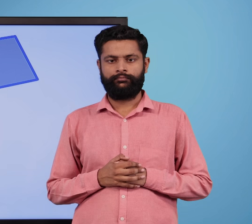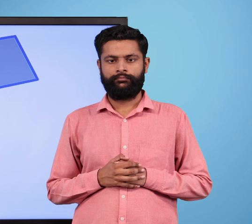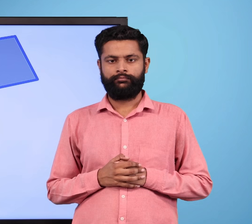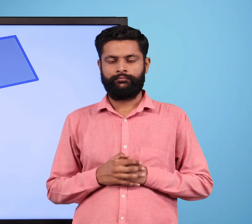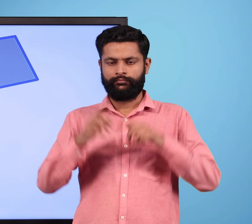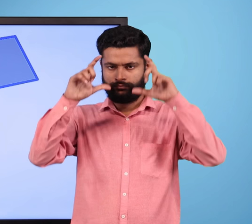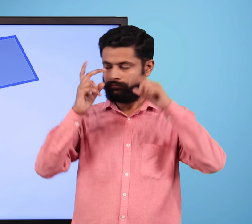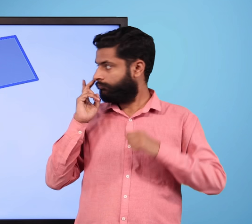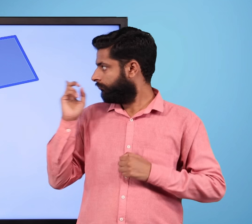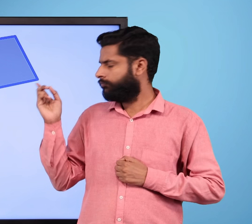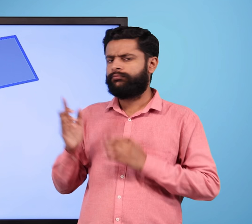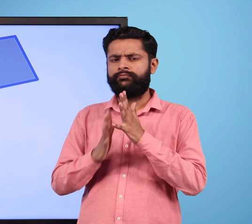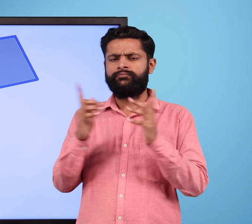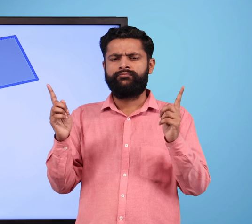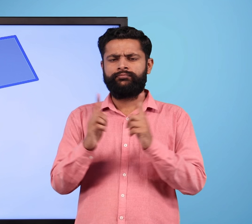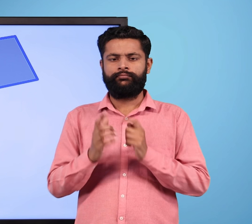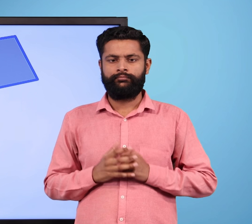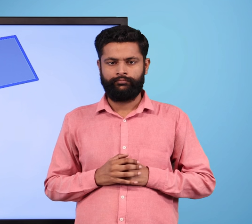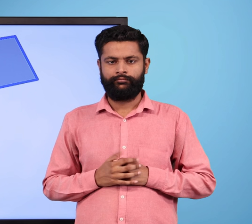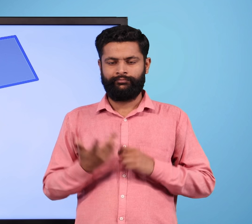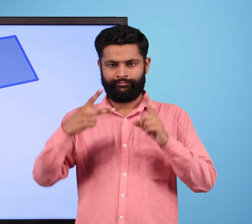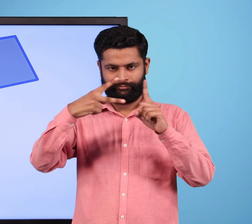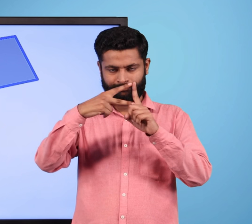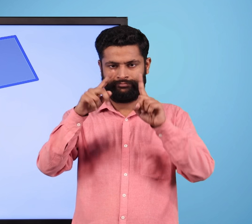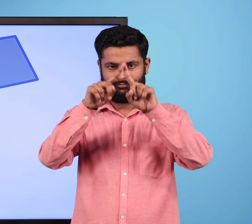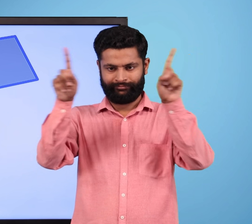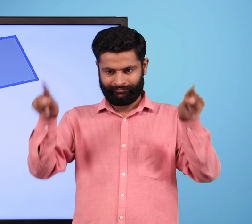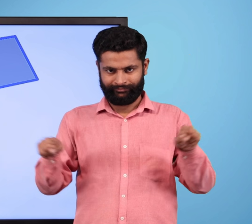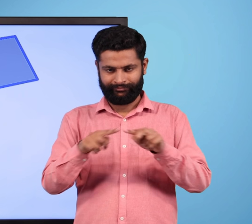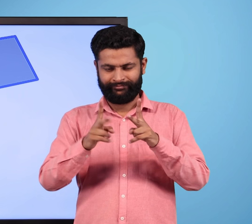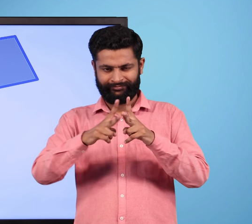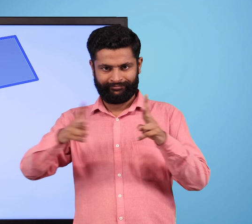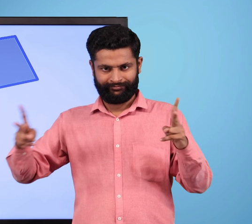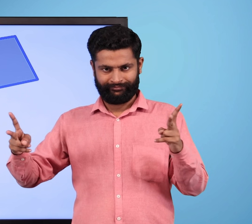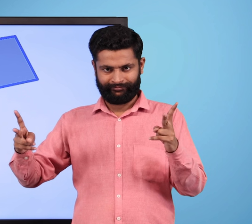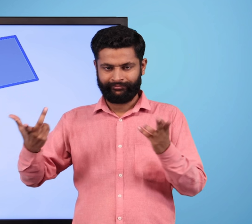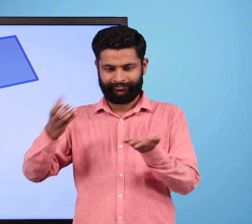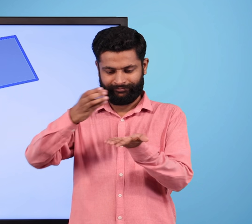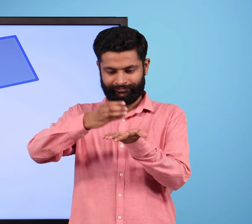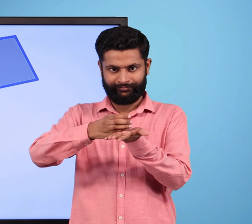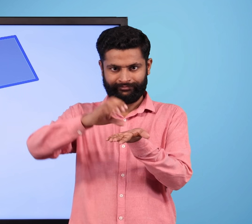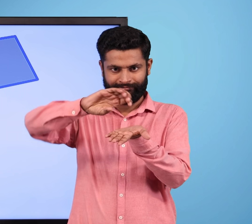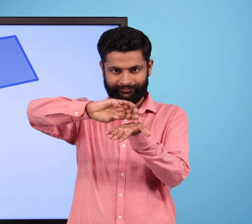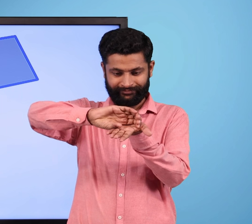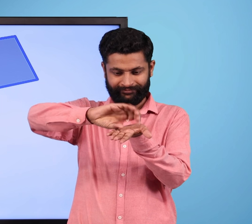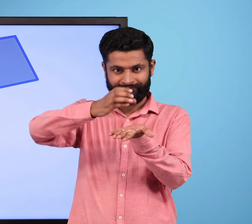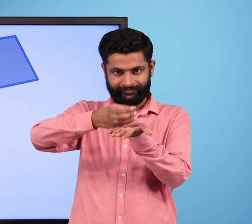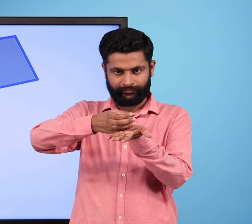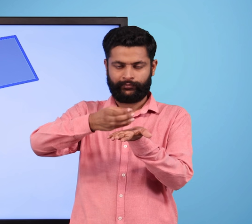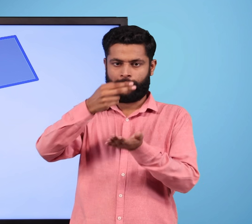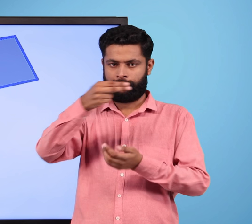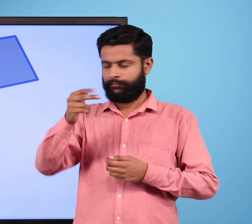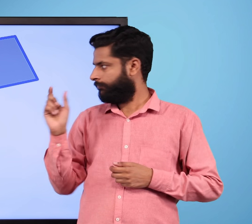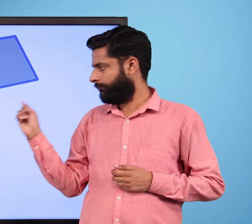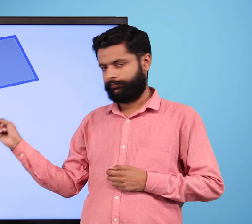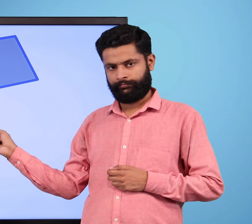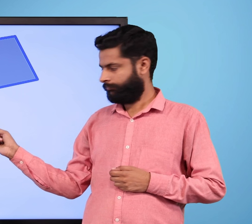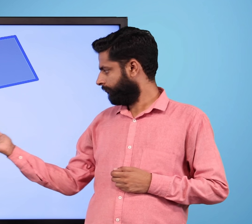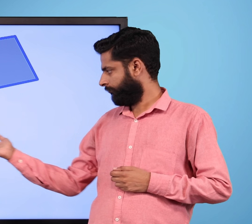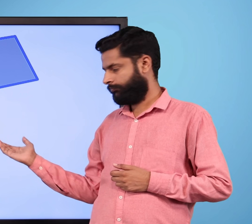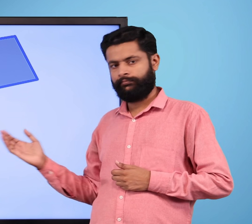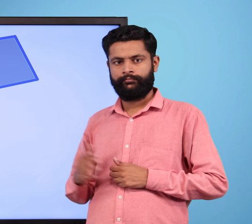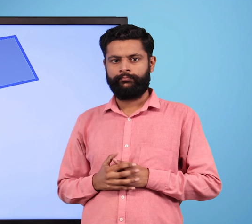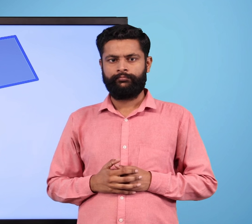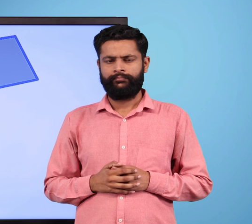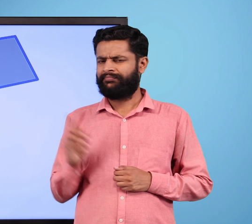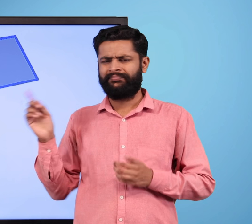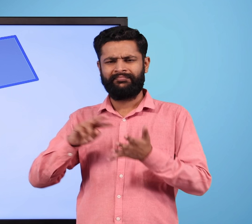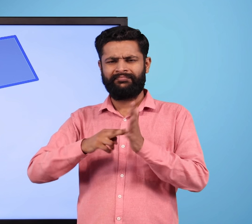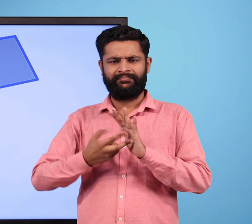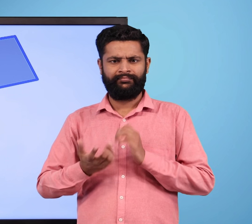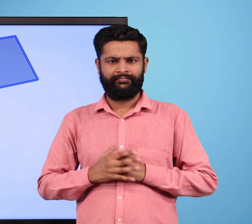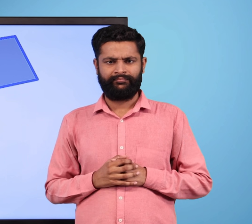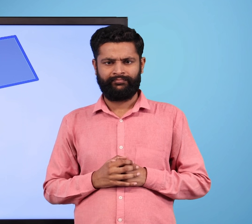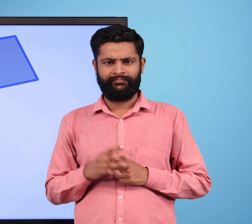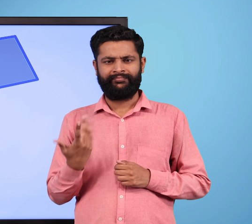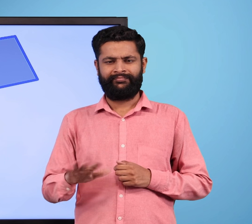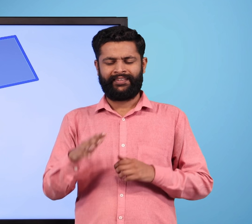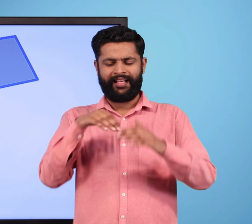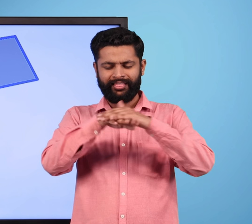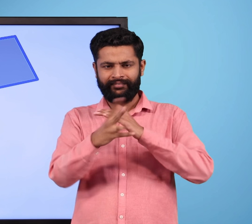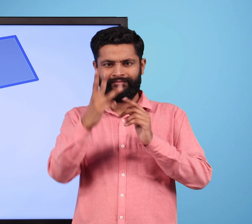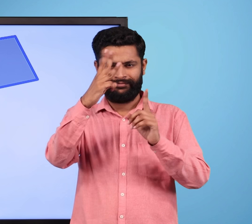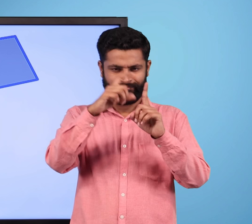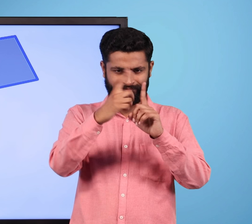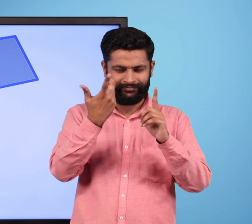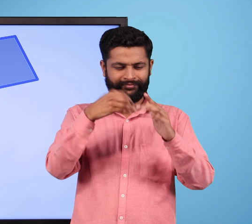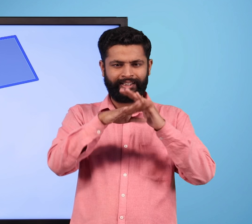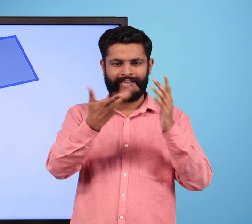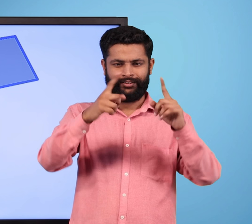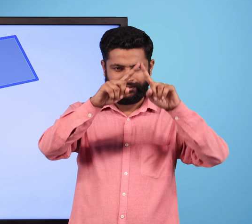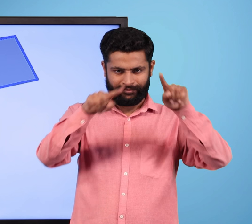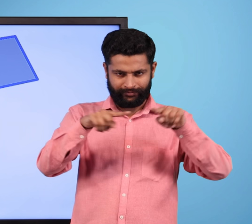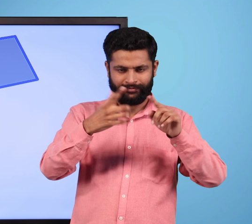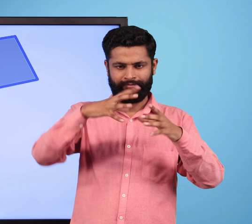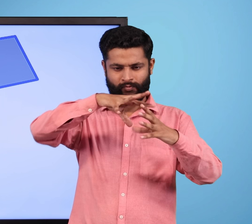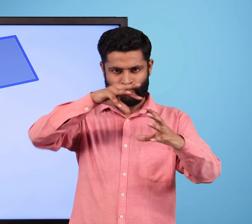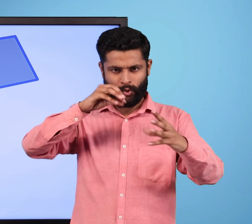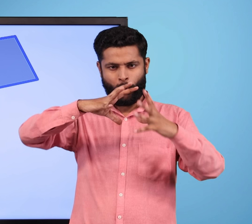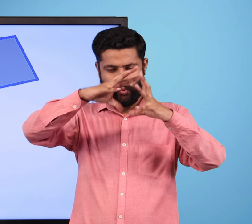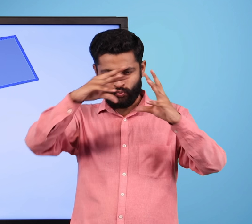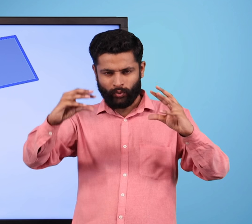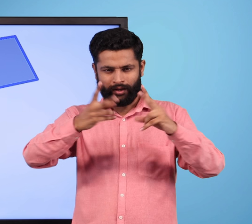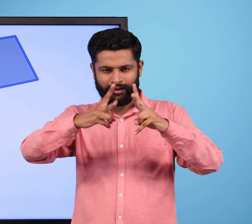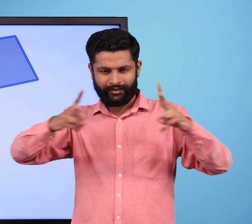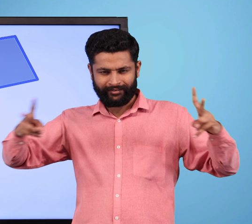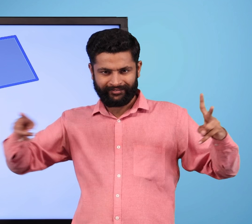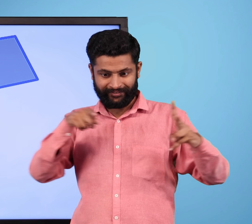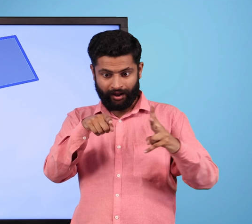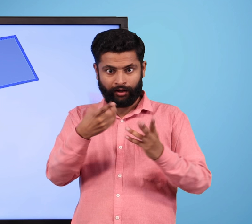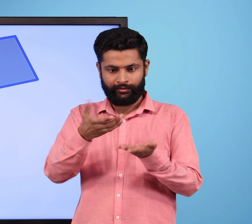Prism This sign means prism. A prism is a three dimensional shape with two identical bases.